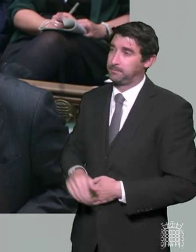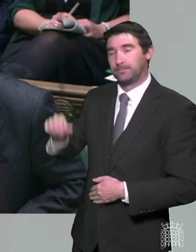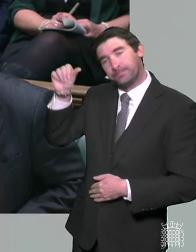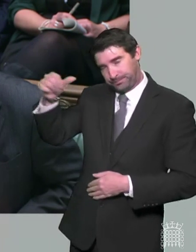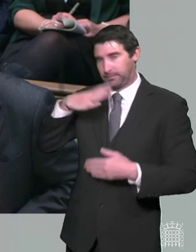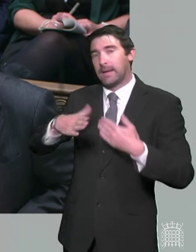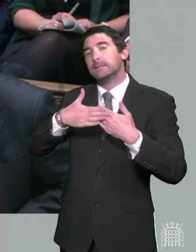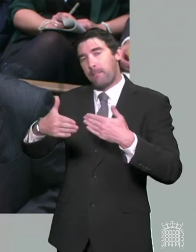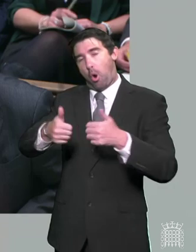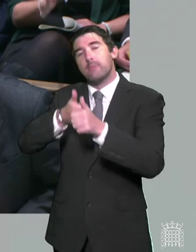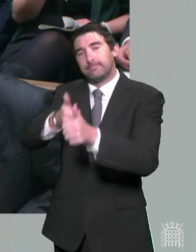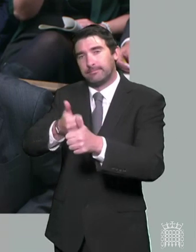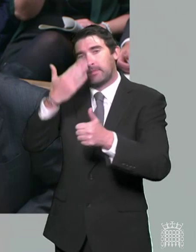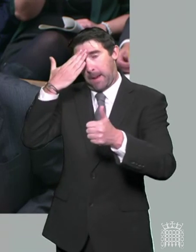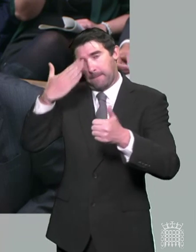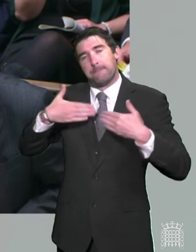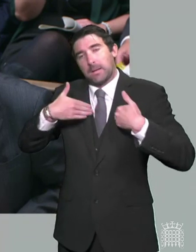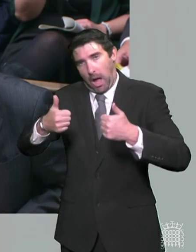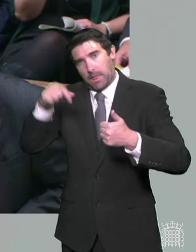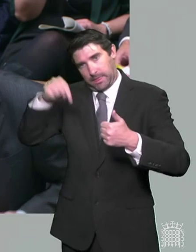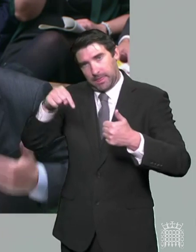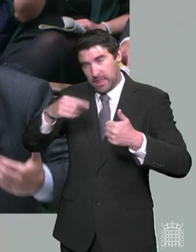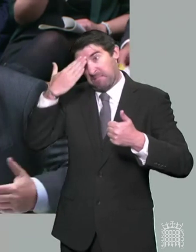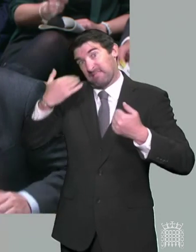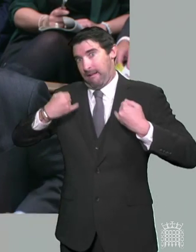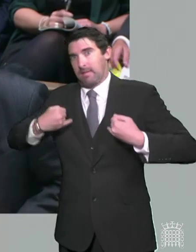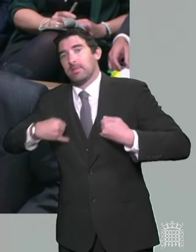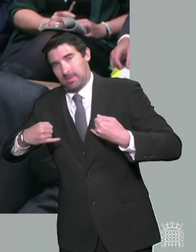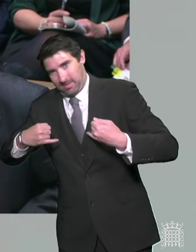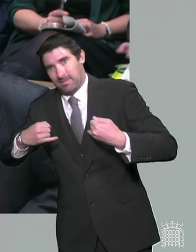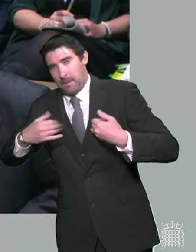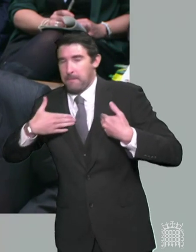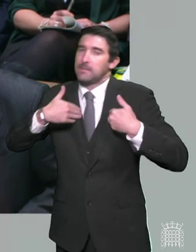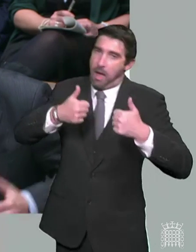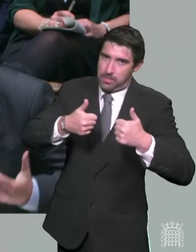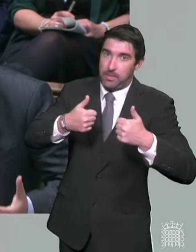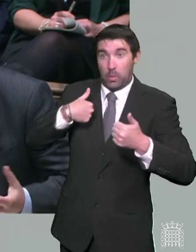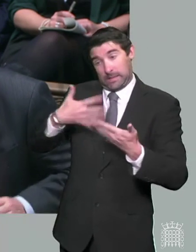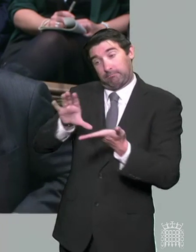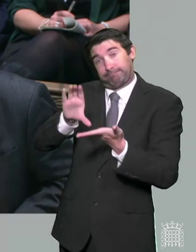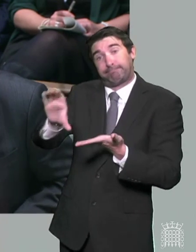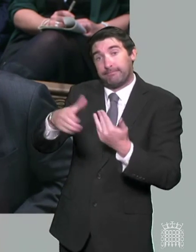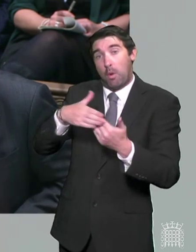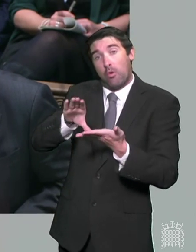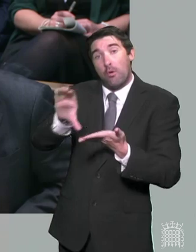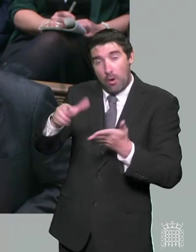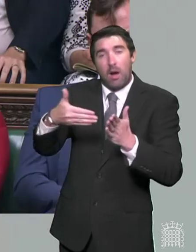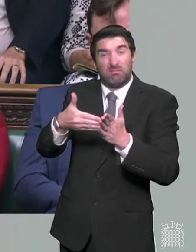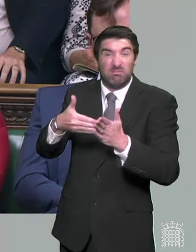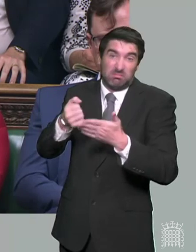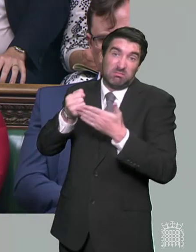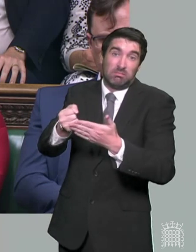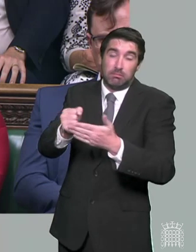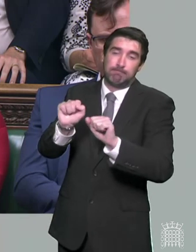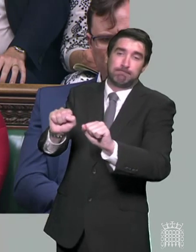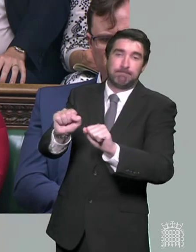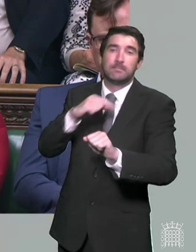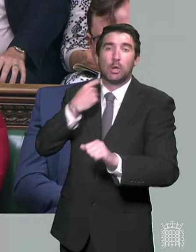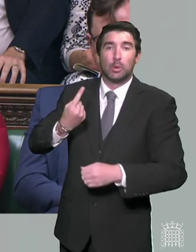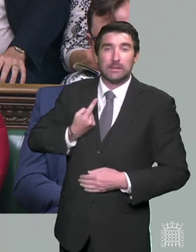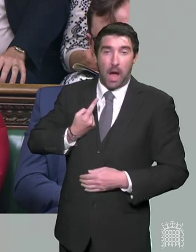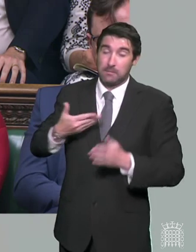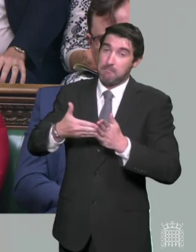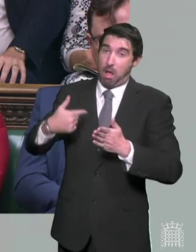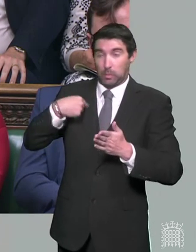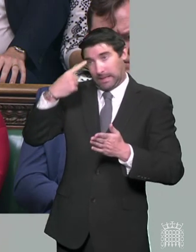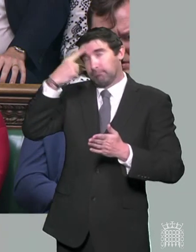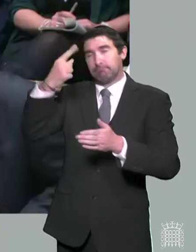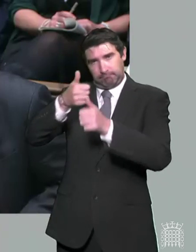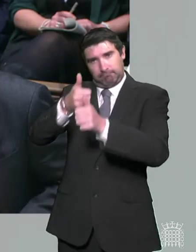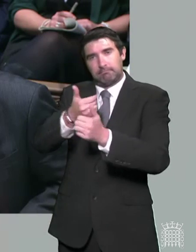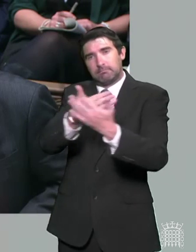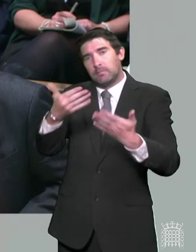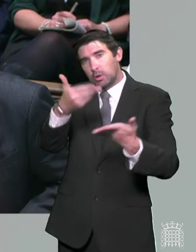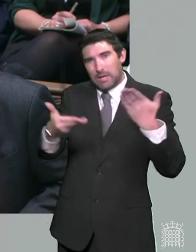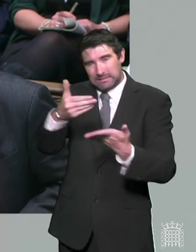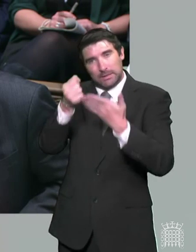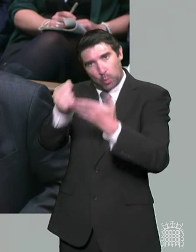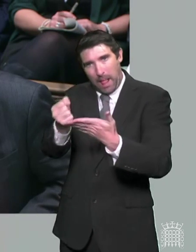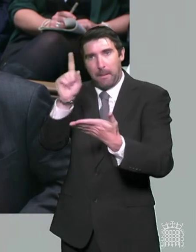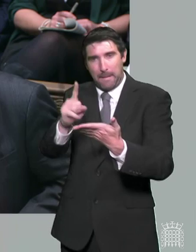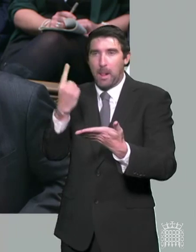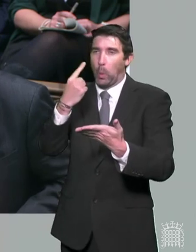That is why we are putting another £2.3 billion into supporting mental health, which includes suicide prevention and the many wonderful charities that help people with their conditions.